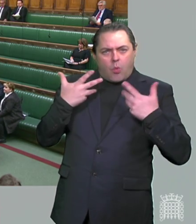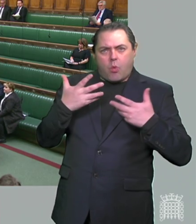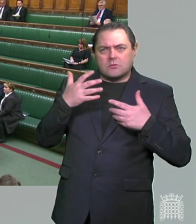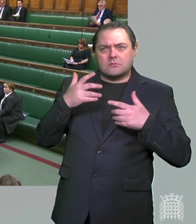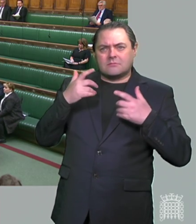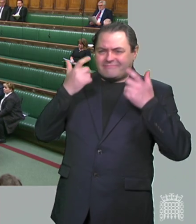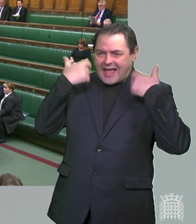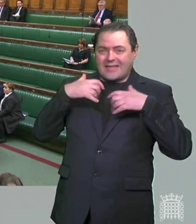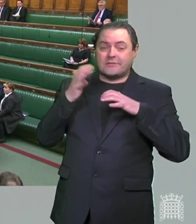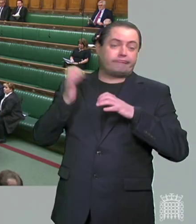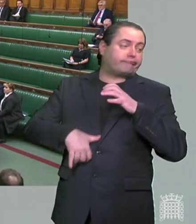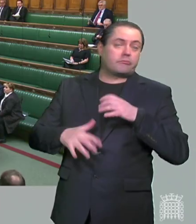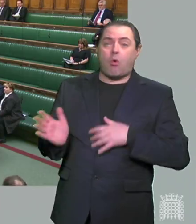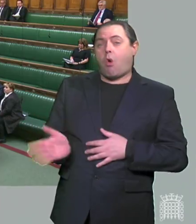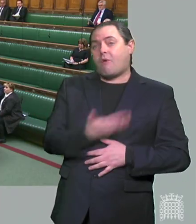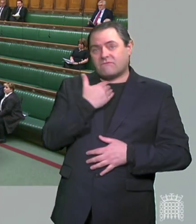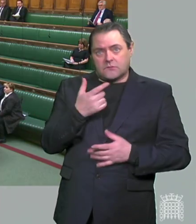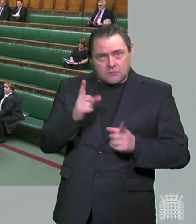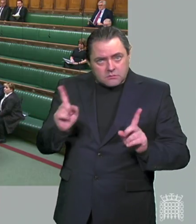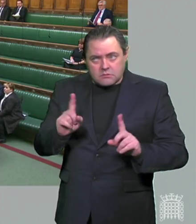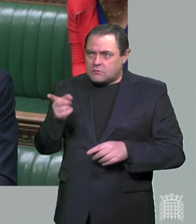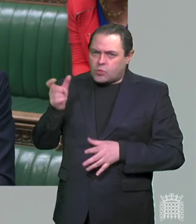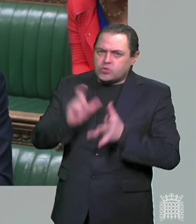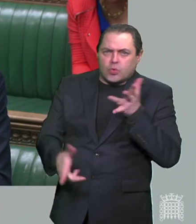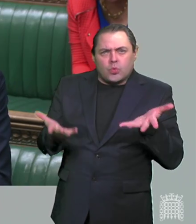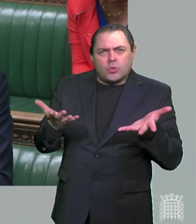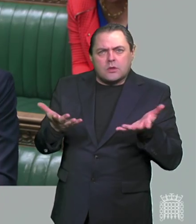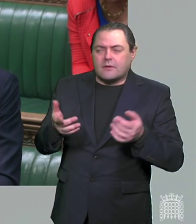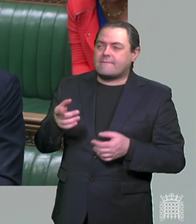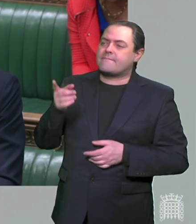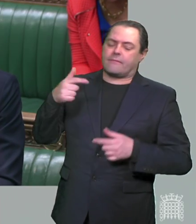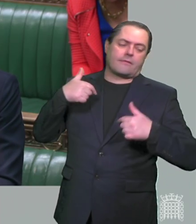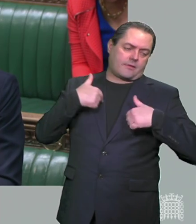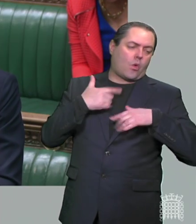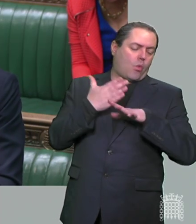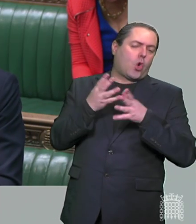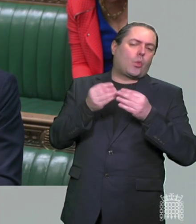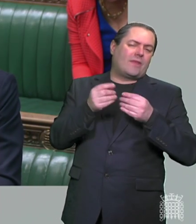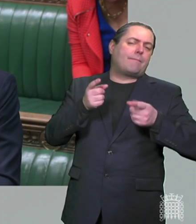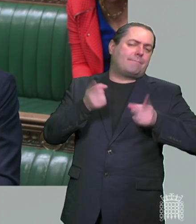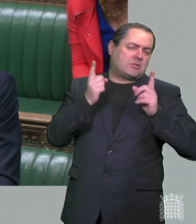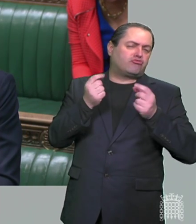The honourable Gentleman raises an important point, and the Attorney General and I are working closely with the Ministry of Justice.